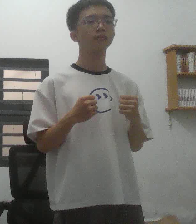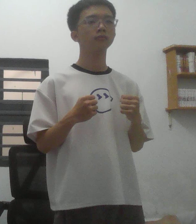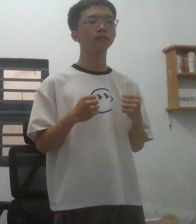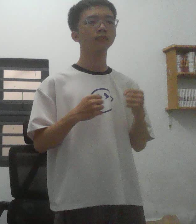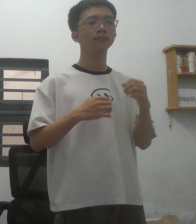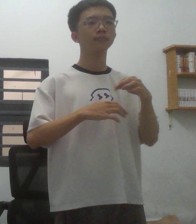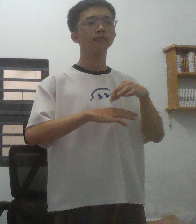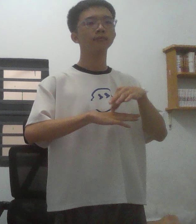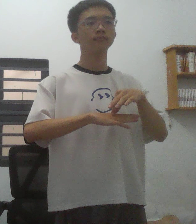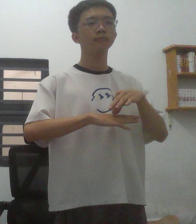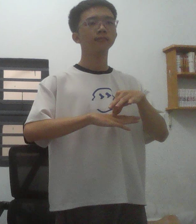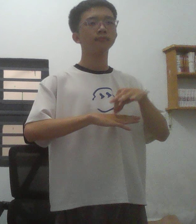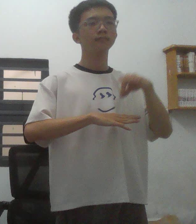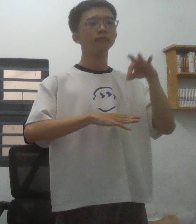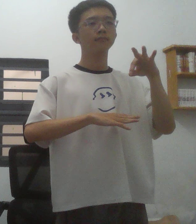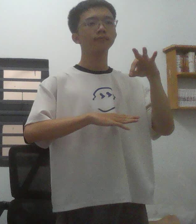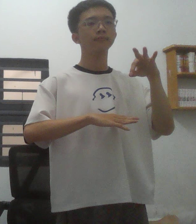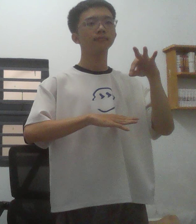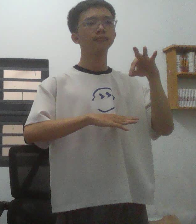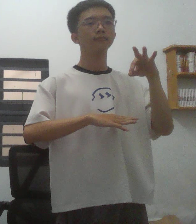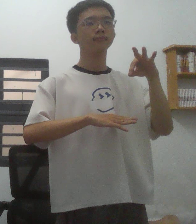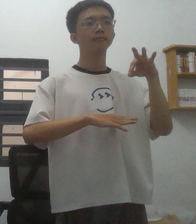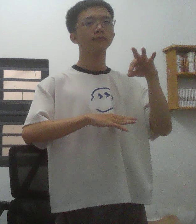tuan